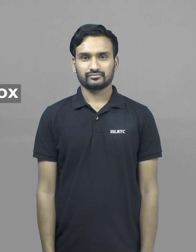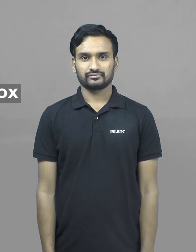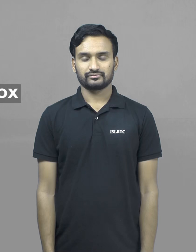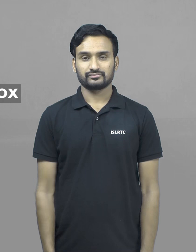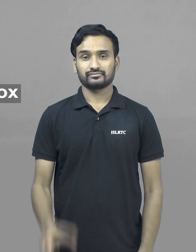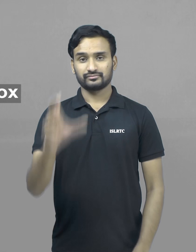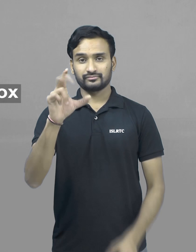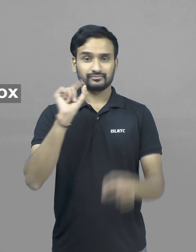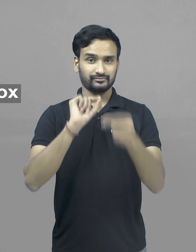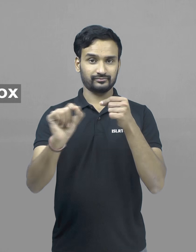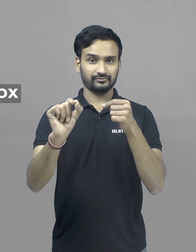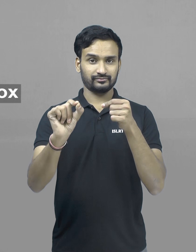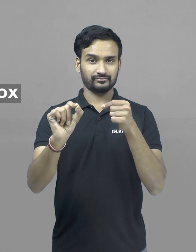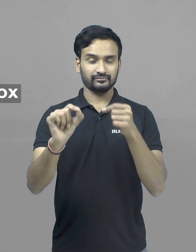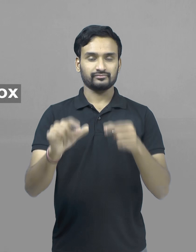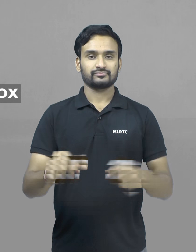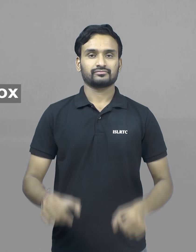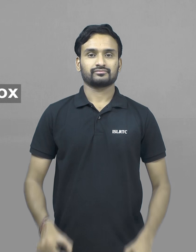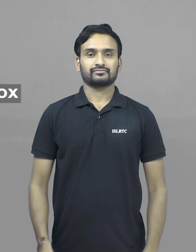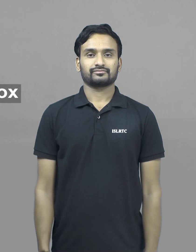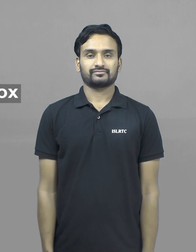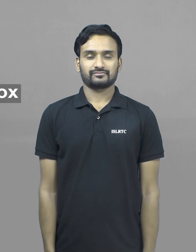Matchbox